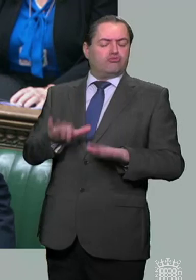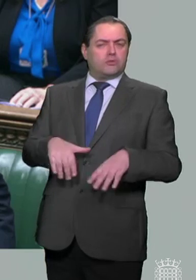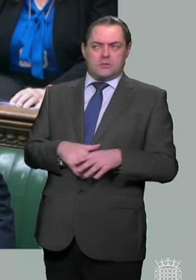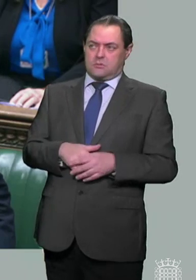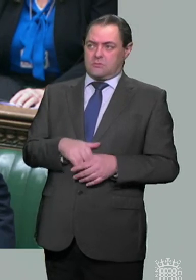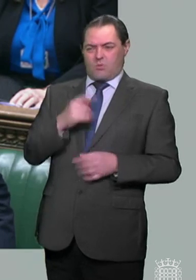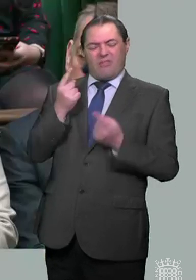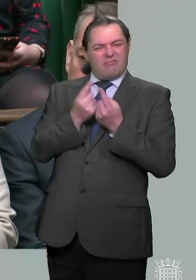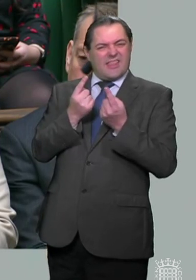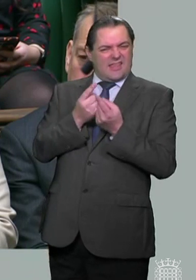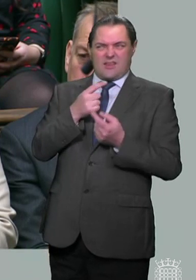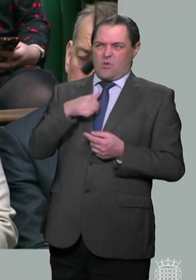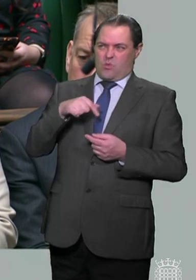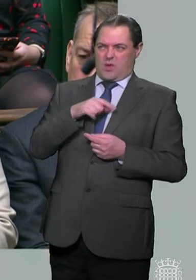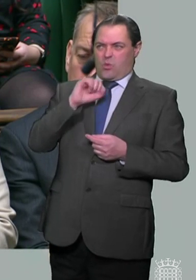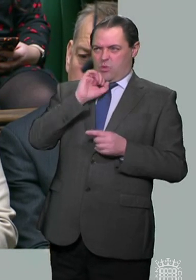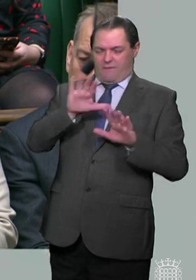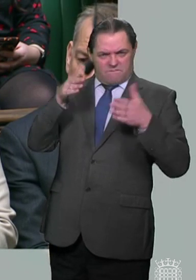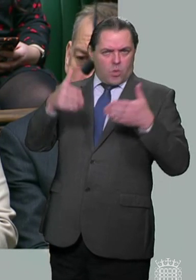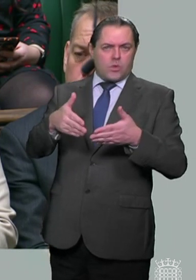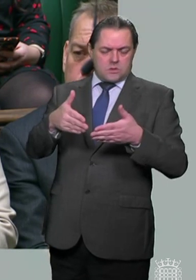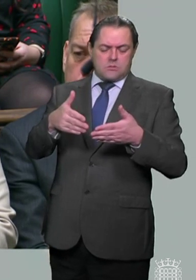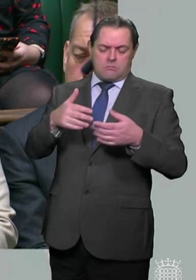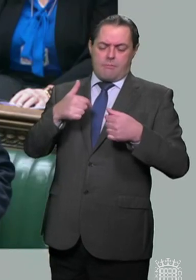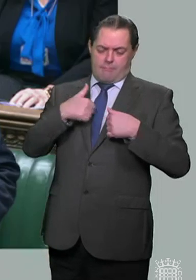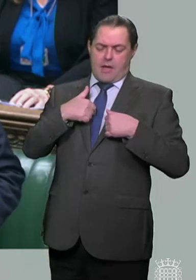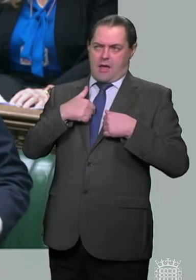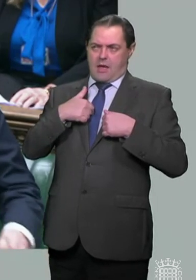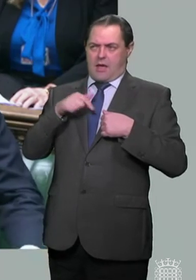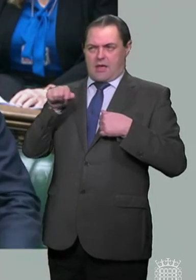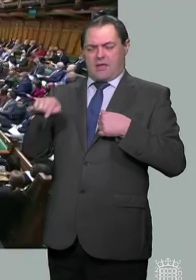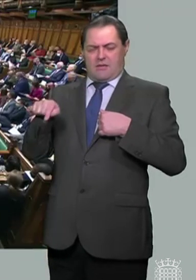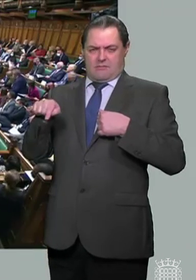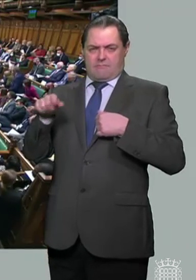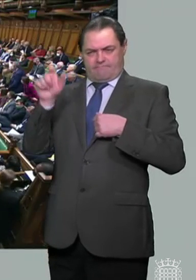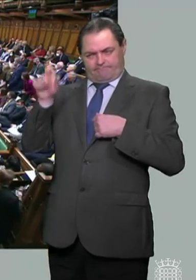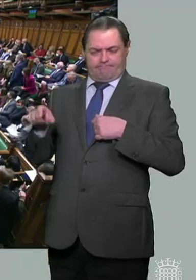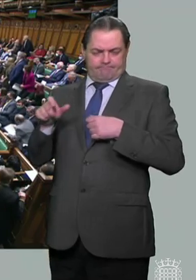It is one of the issues being addressed by my right honourable Friend the Home Secretary in the online harms Bill.